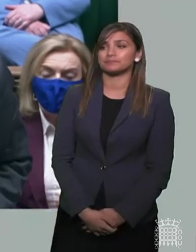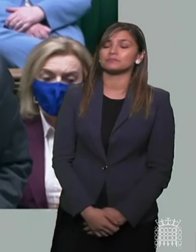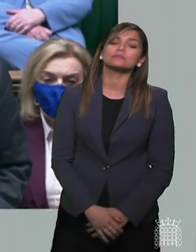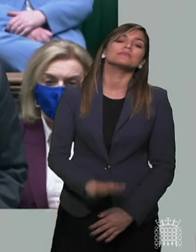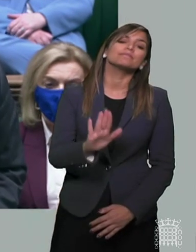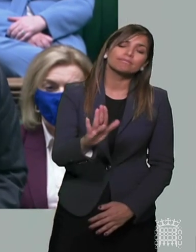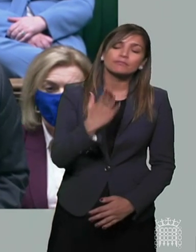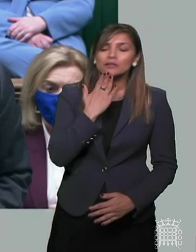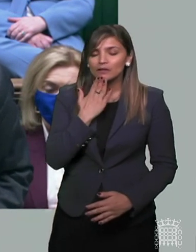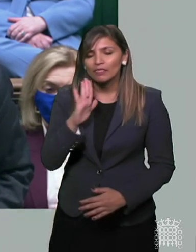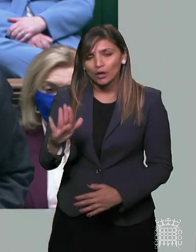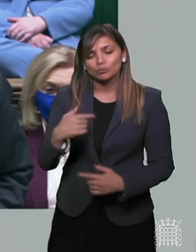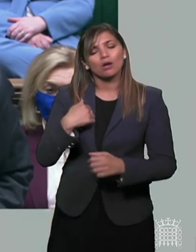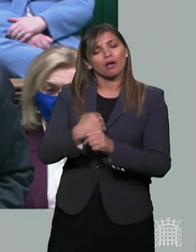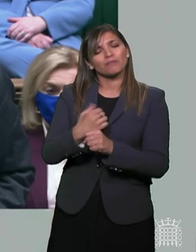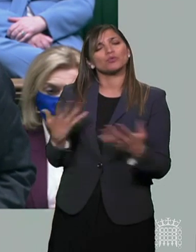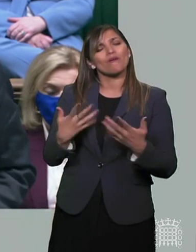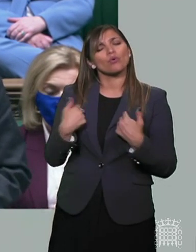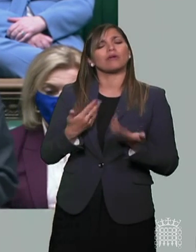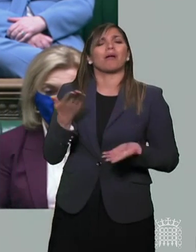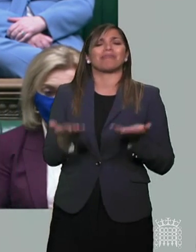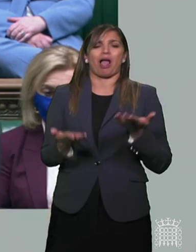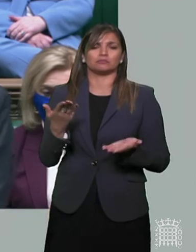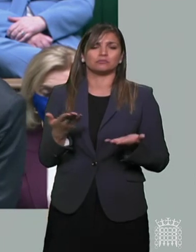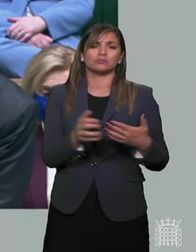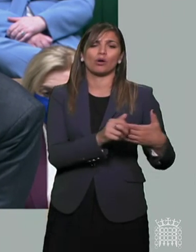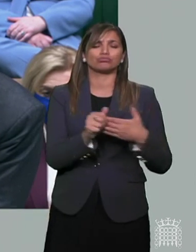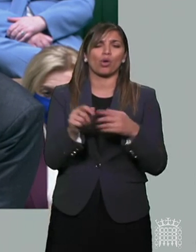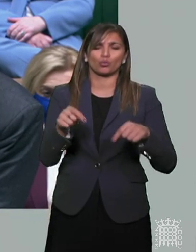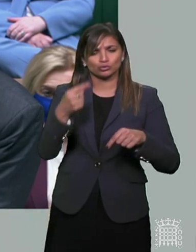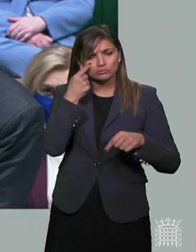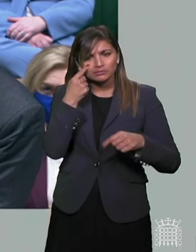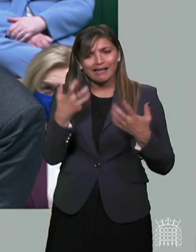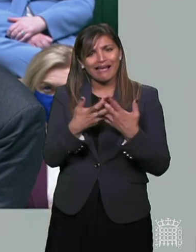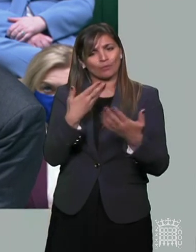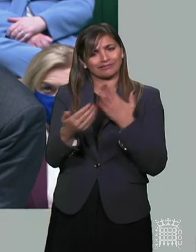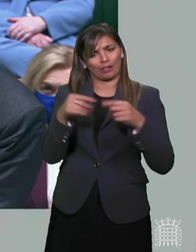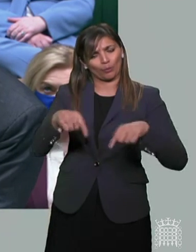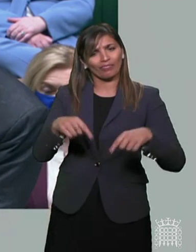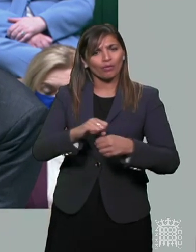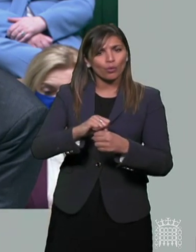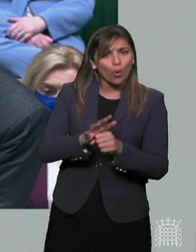The Government are taking a balanced and proportionate approach to dealing with the pandemic.